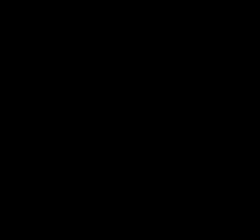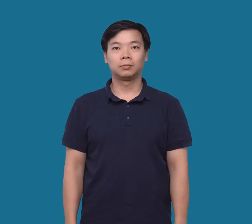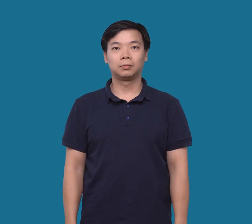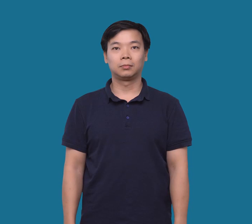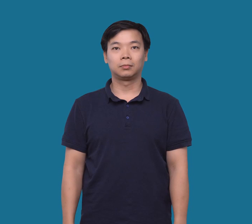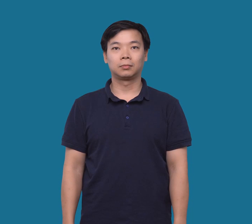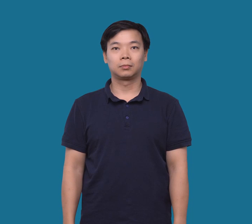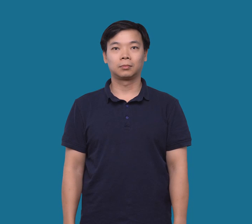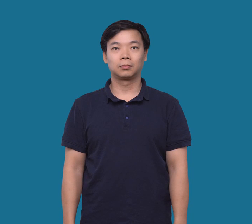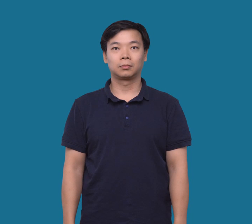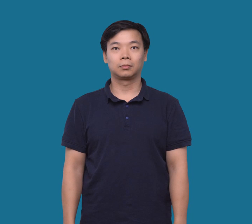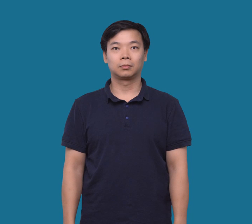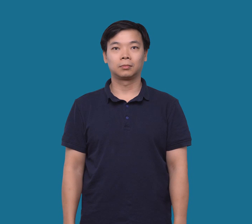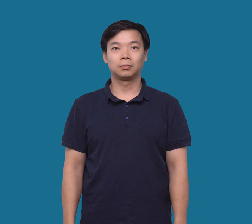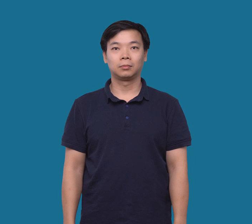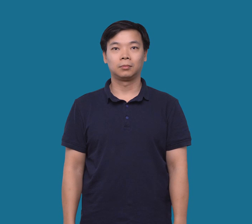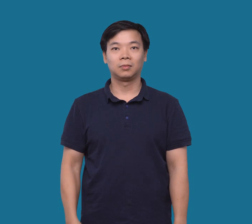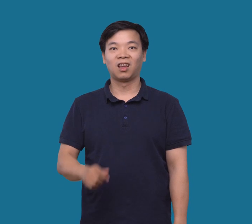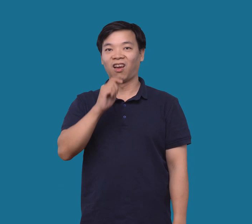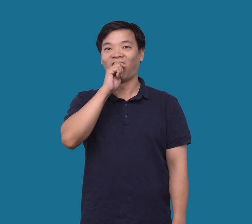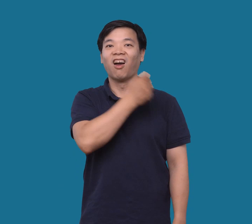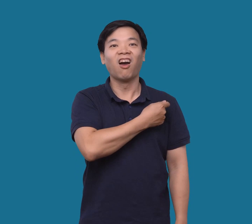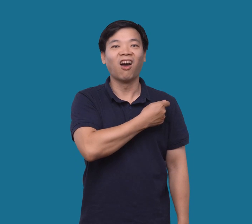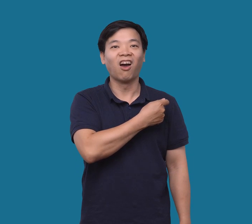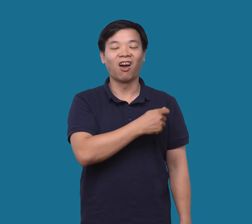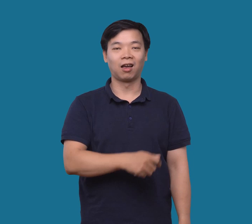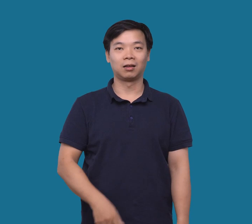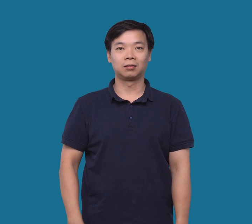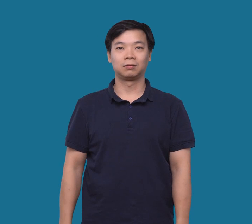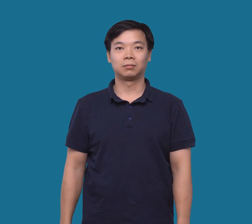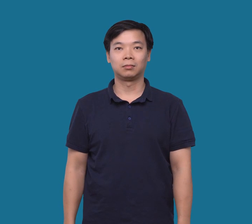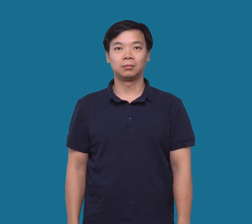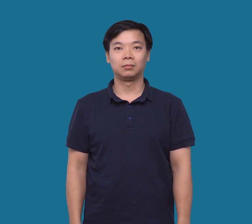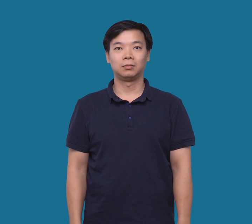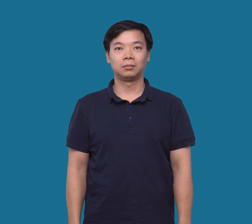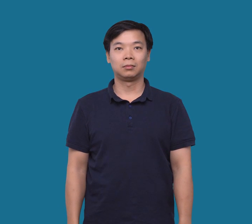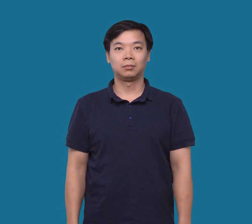chú tễu